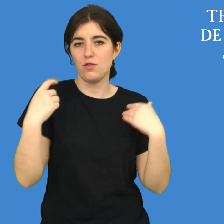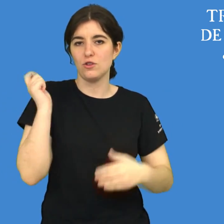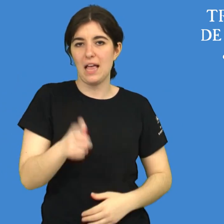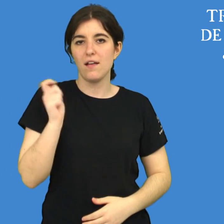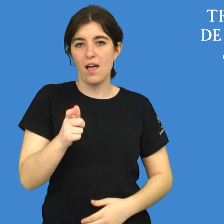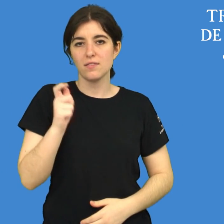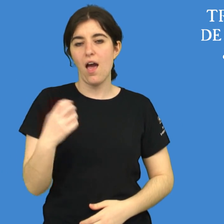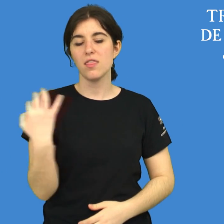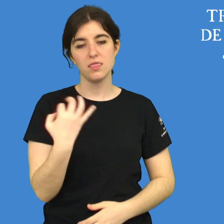frecuente